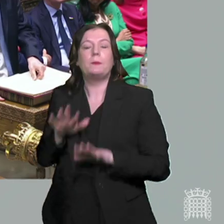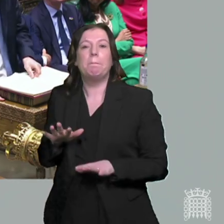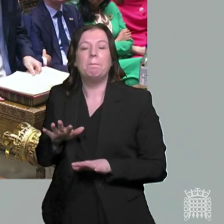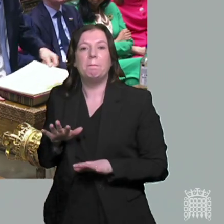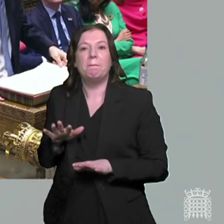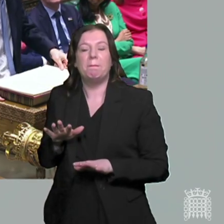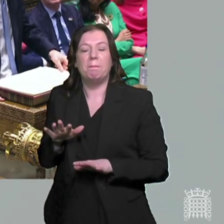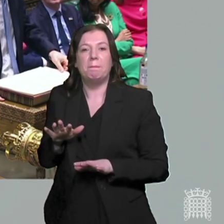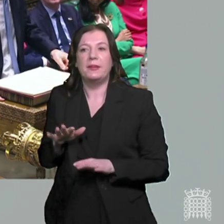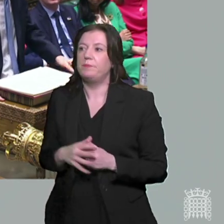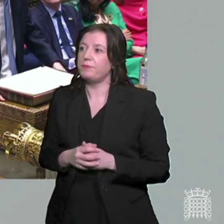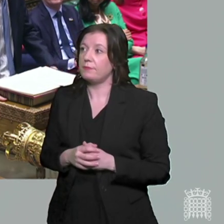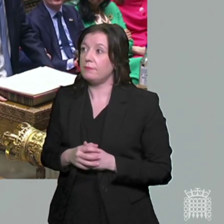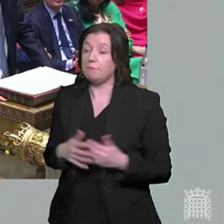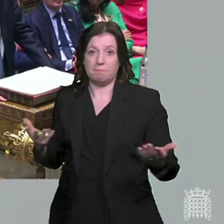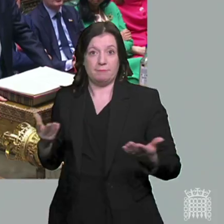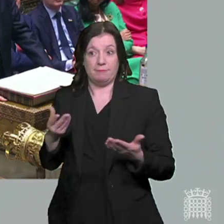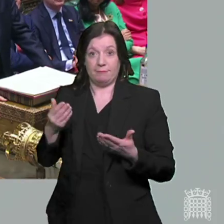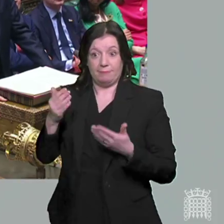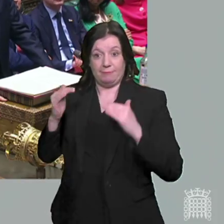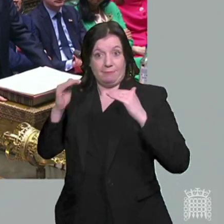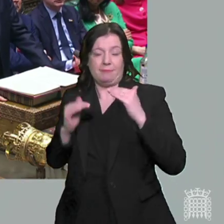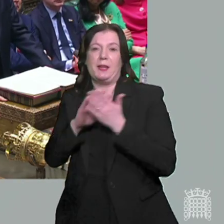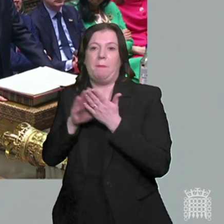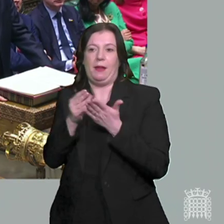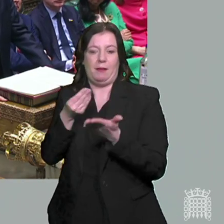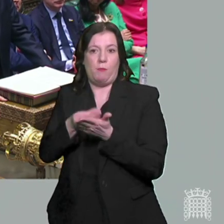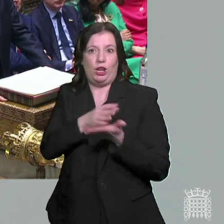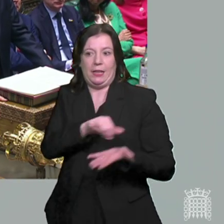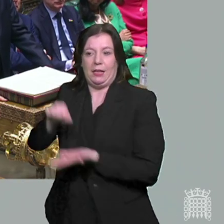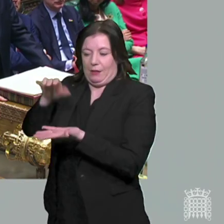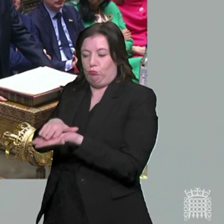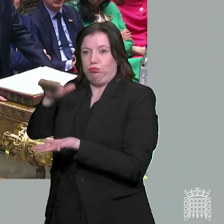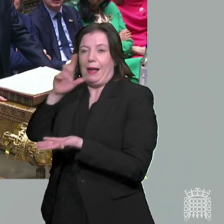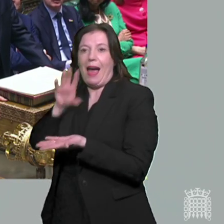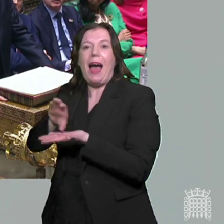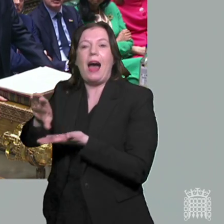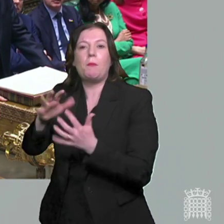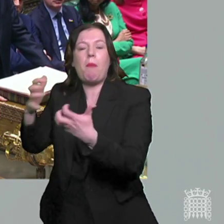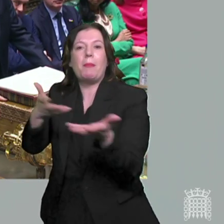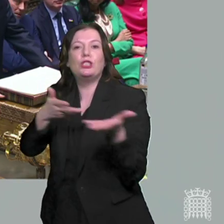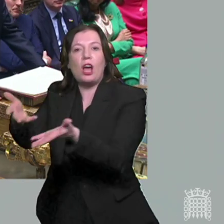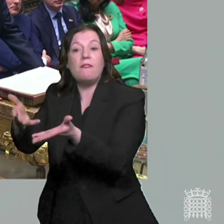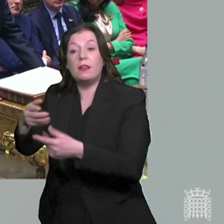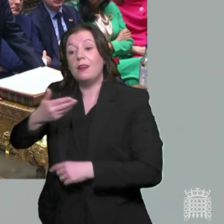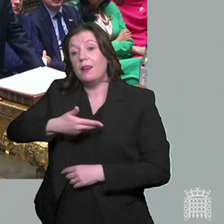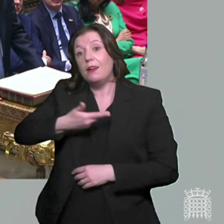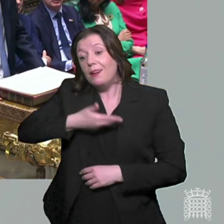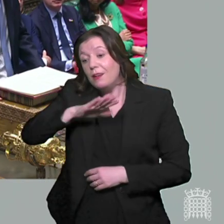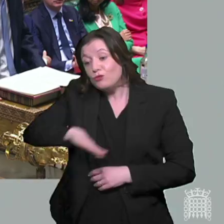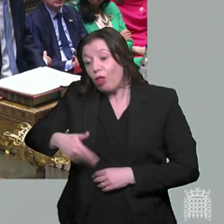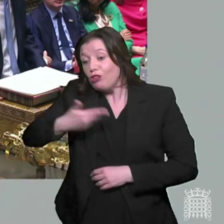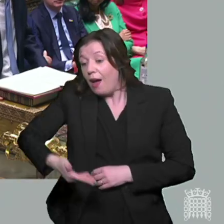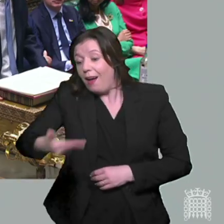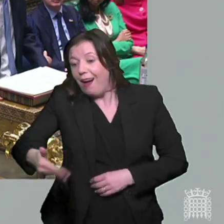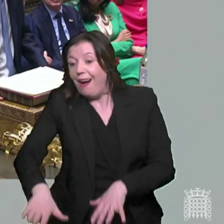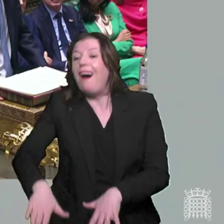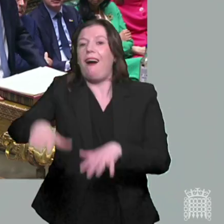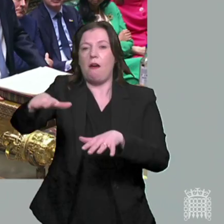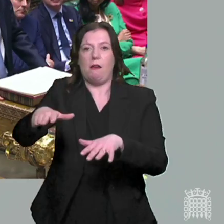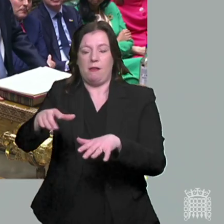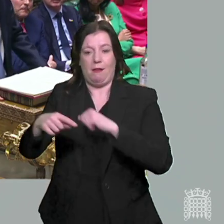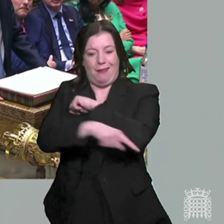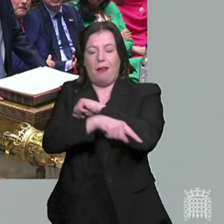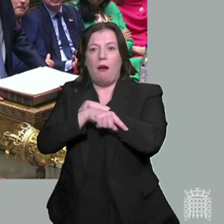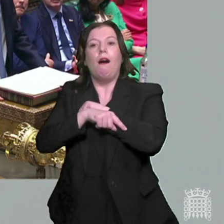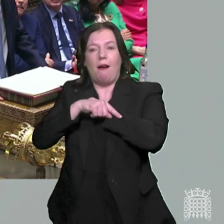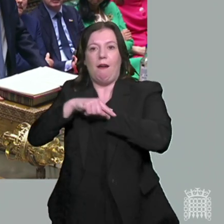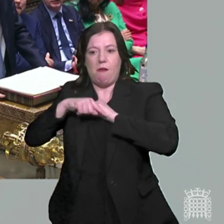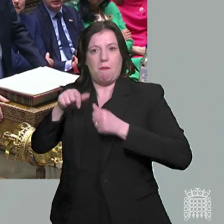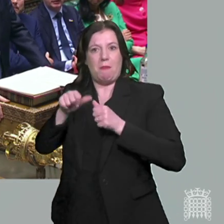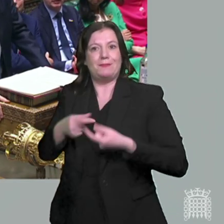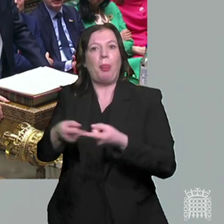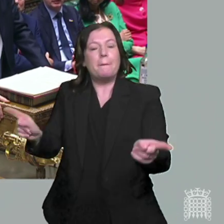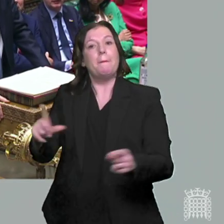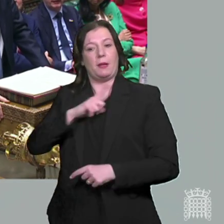That means more money for our public services and a lower burden for future generations—deeply held Conservative values which we put into practice today.